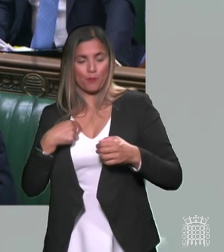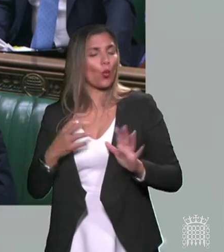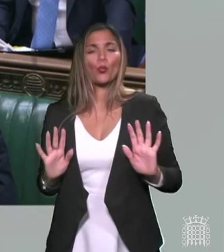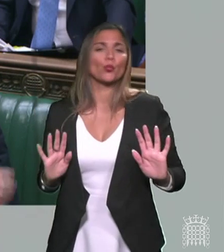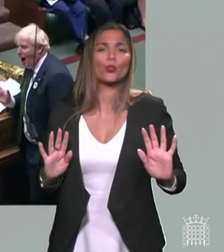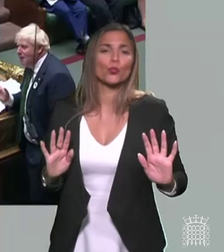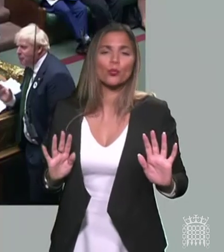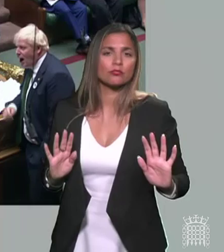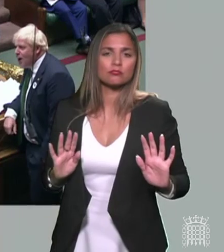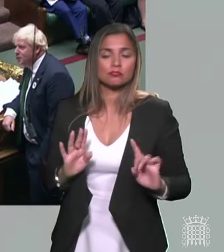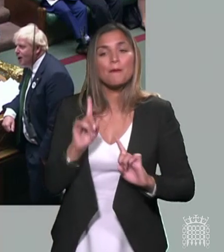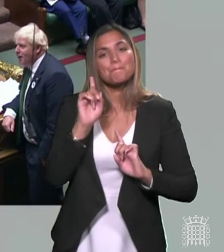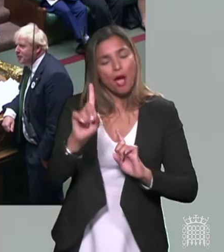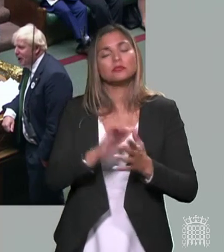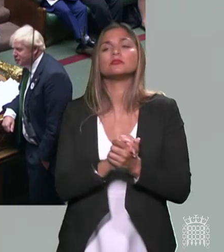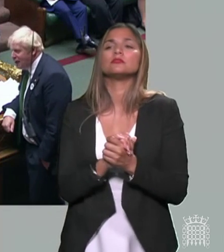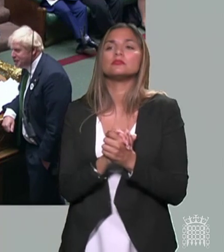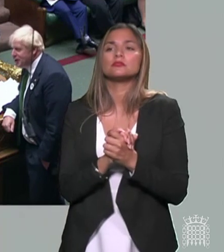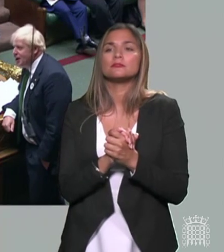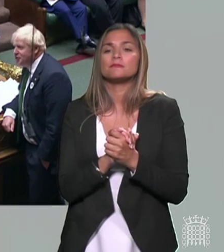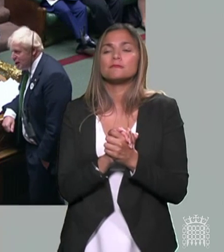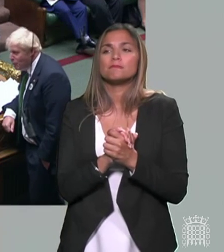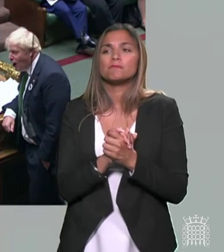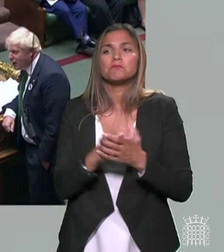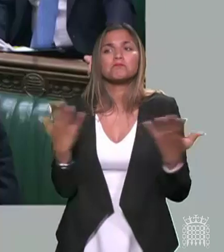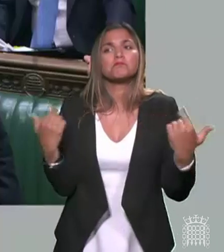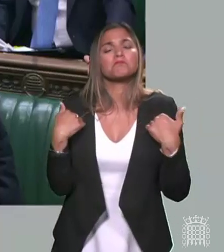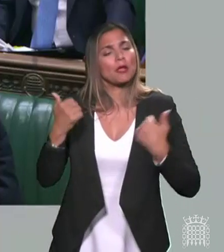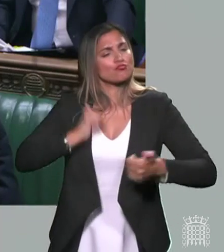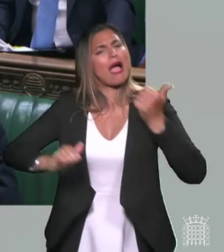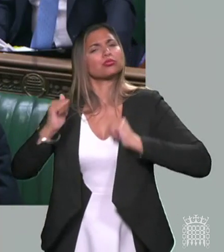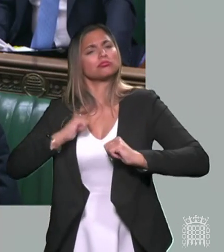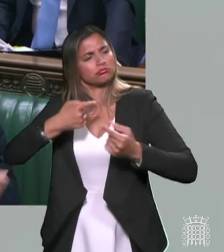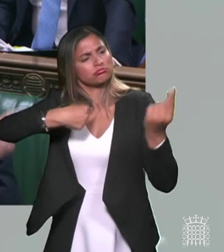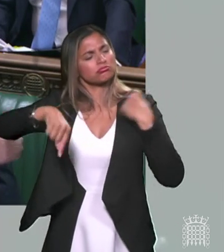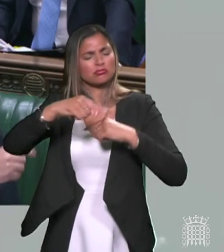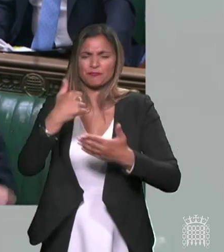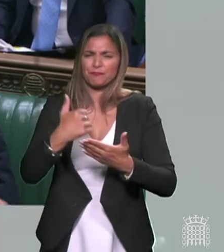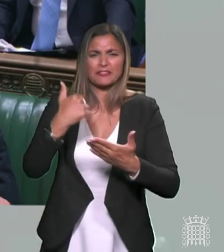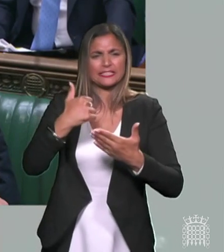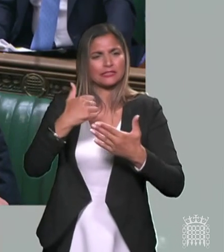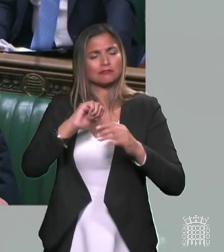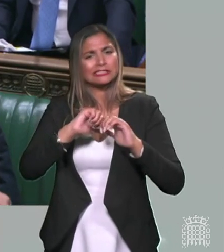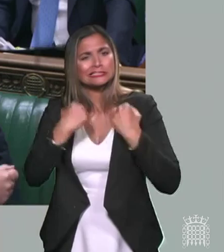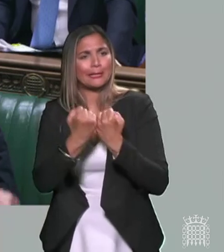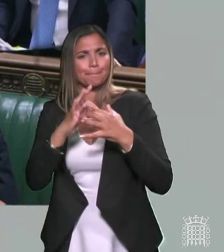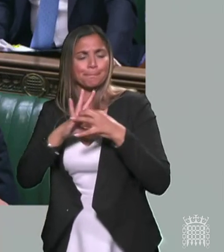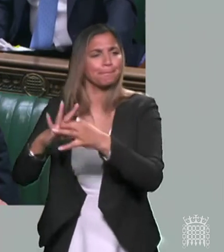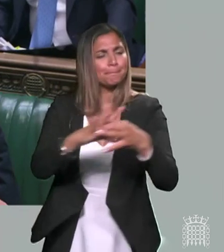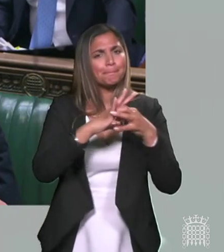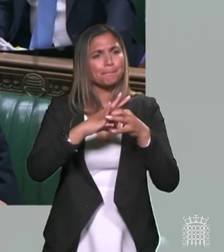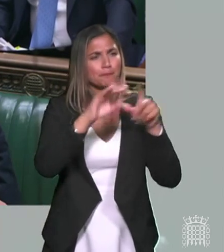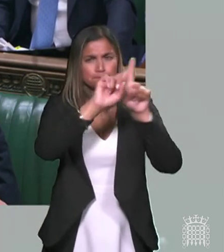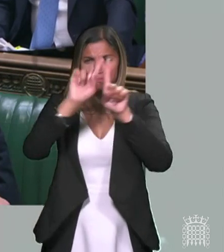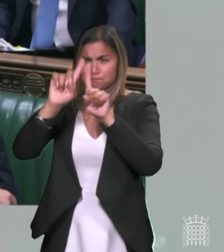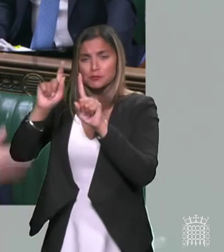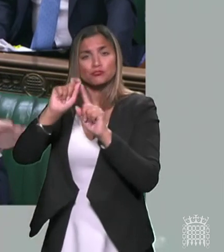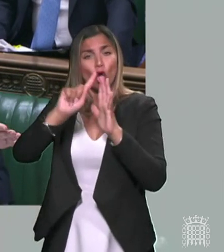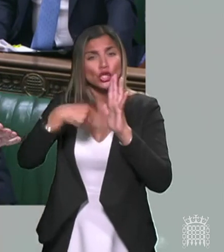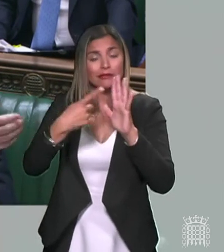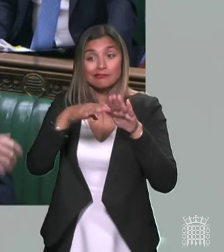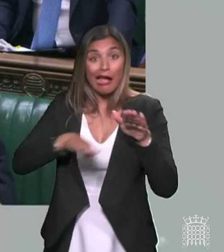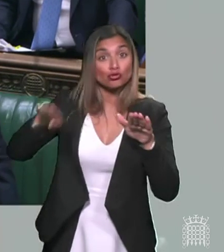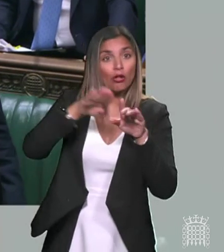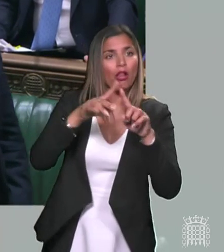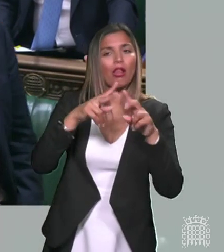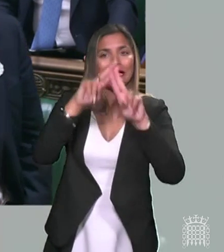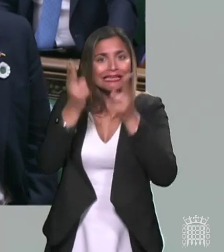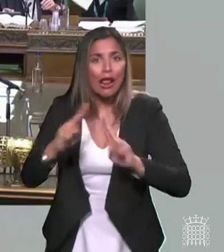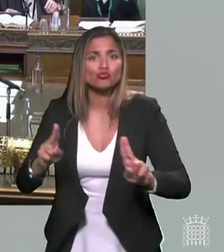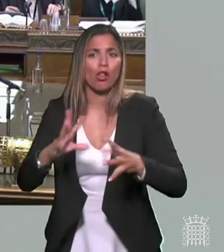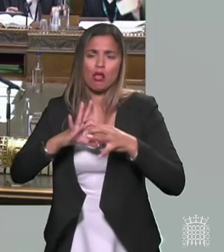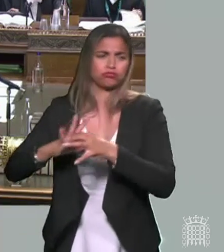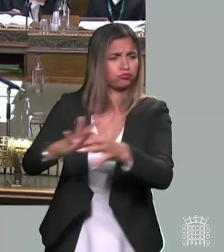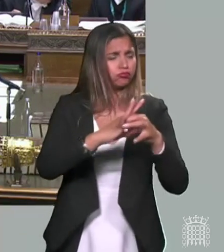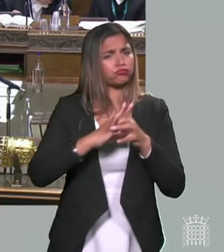But I am proud of the fantastic teamwork that has been involved in all of those projects, both nationally and internationally.